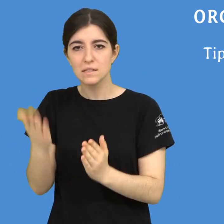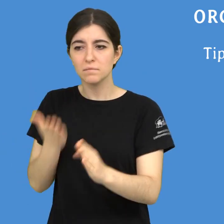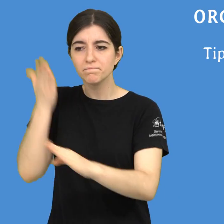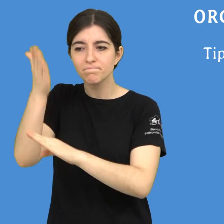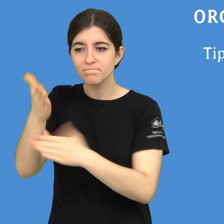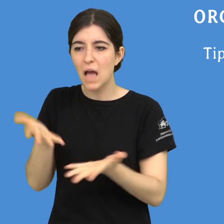ir